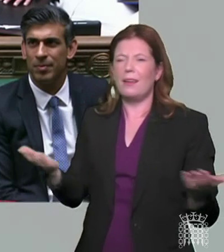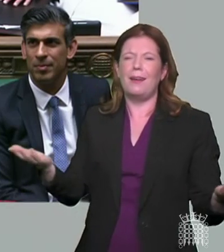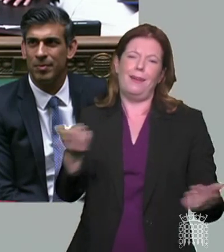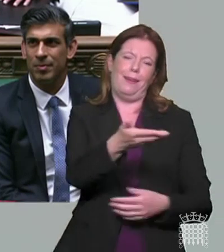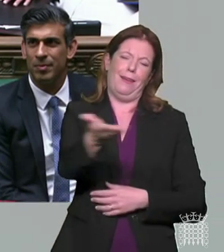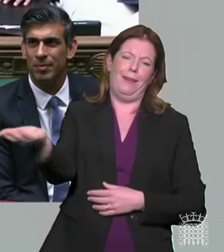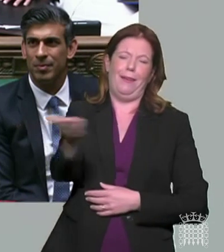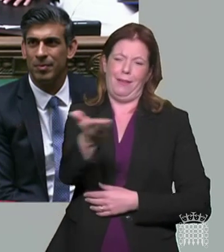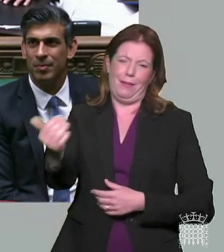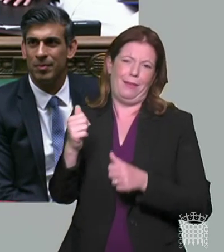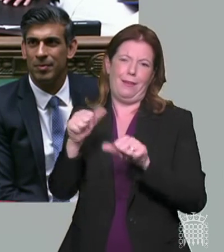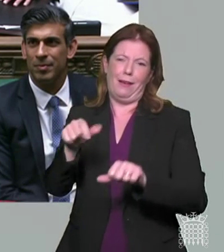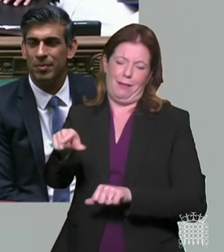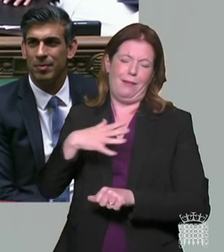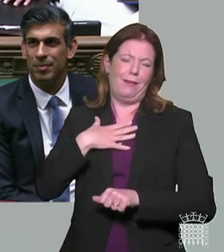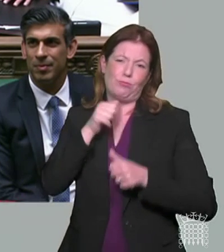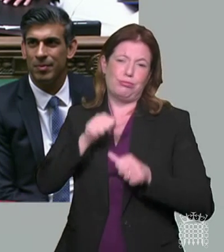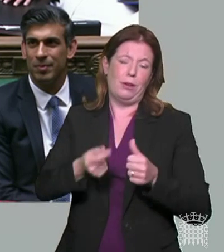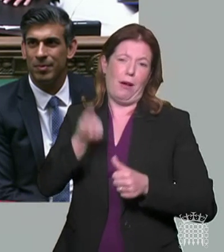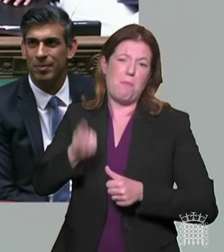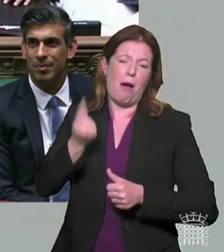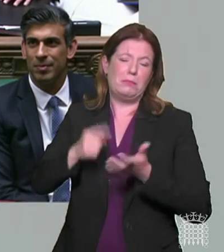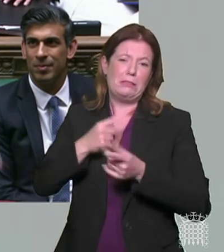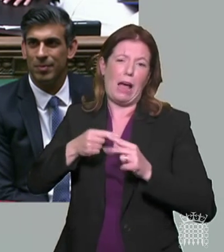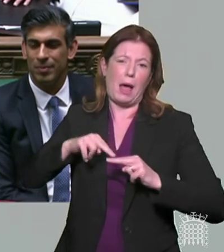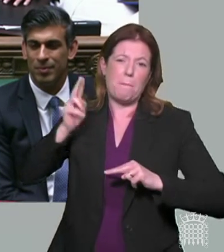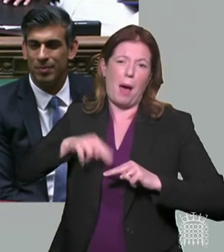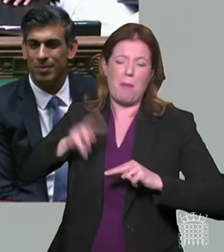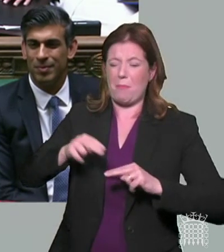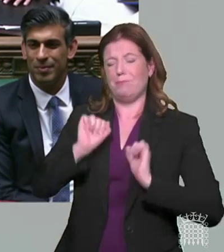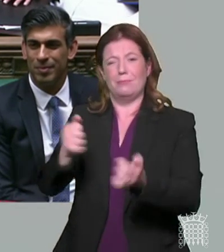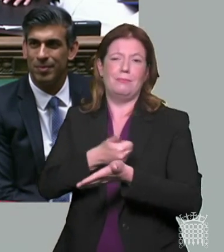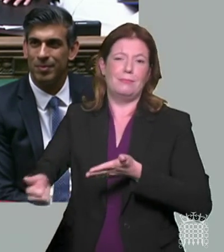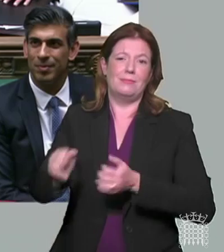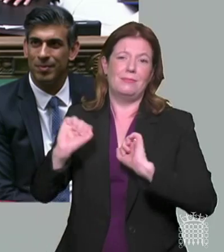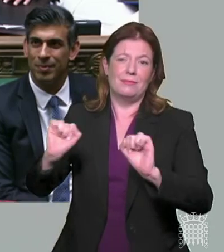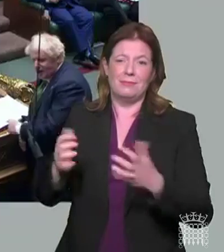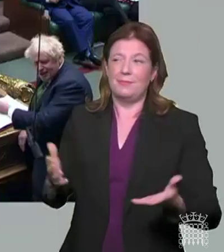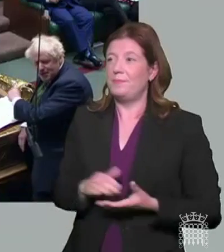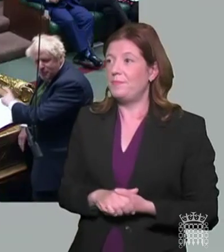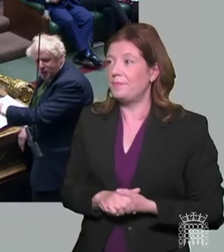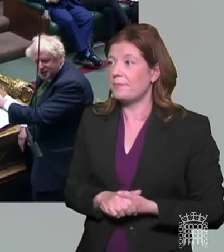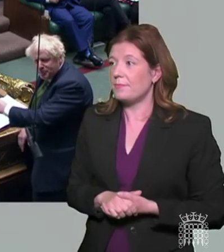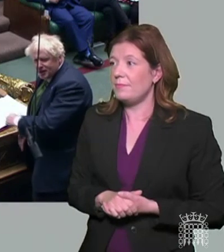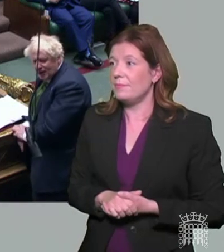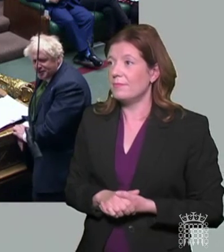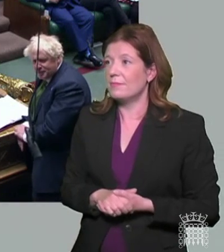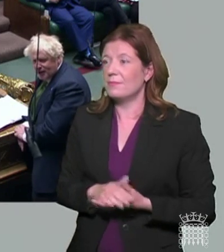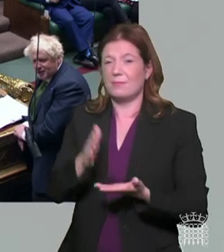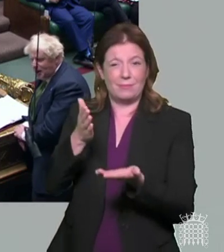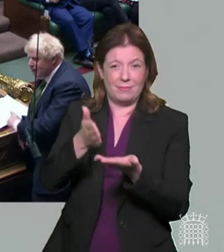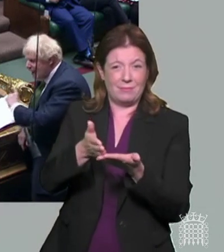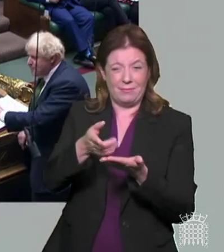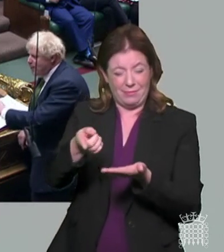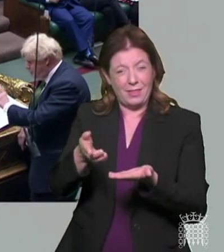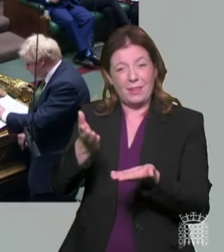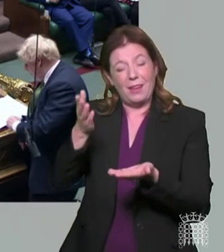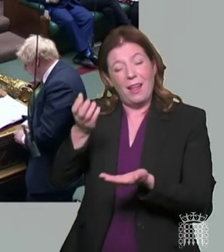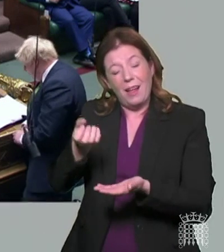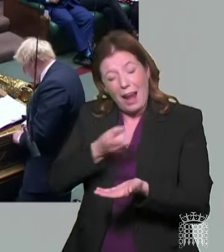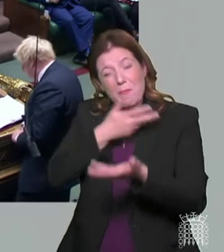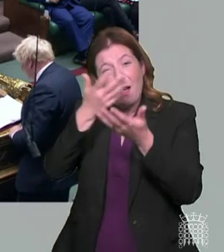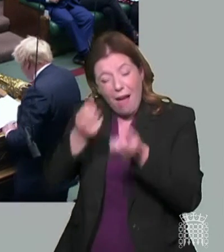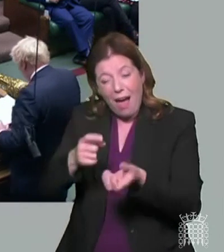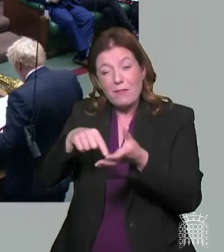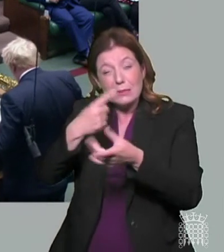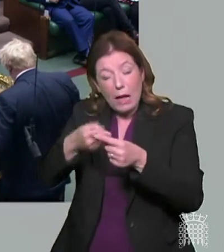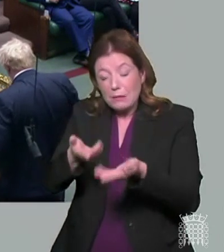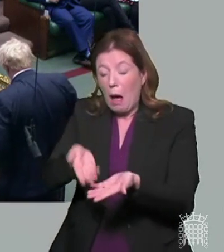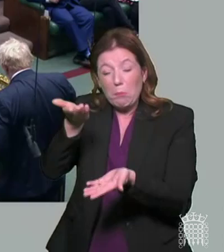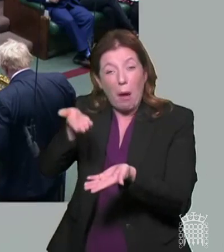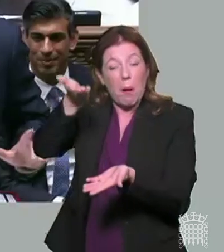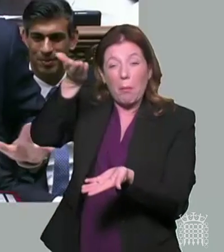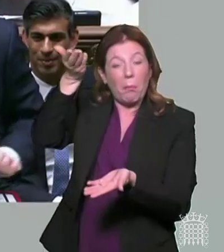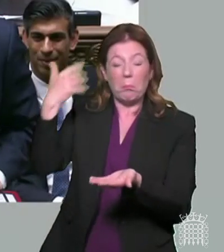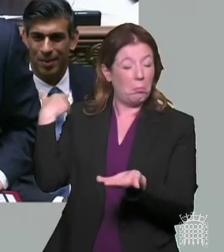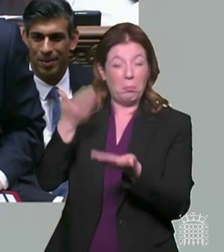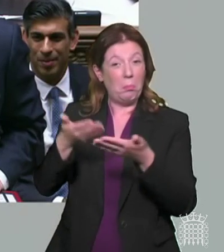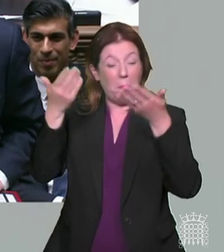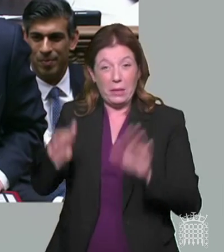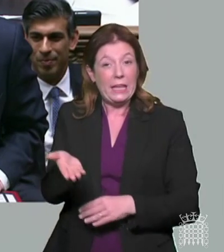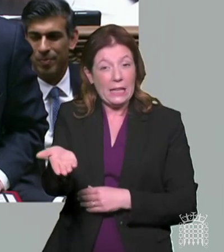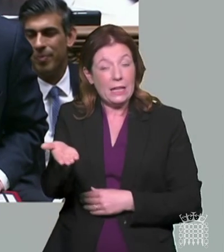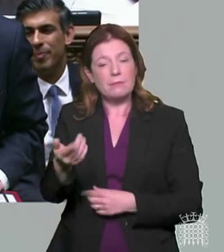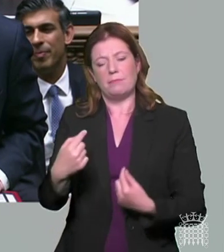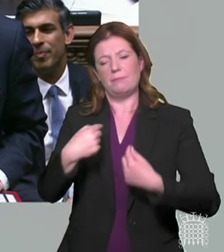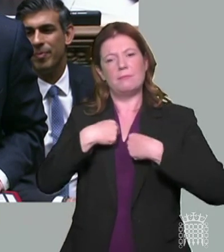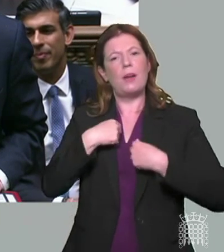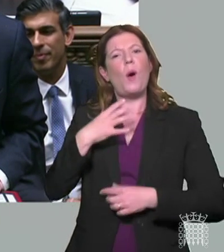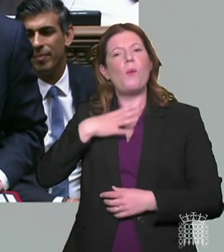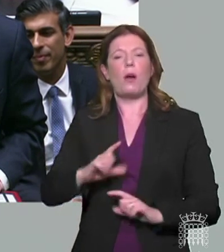Labour loves it. They love putting up taxes. Dogs bark, cats miaow and Labour puts up taxes.